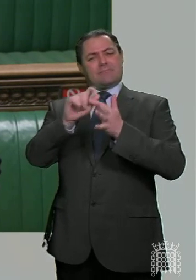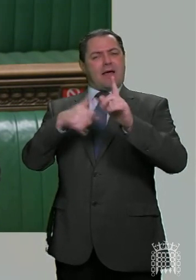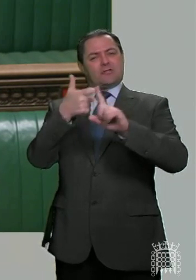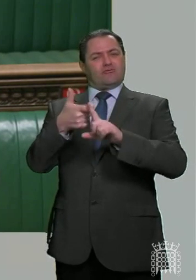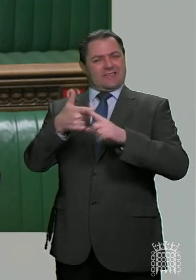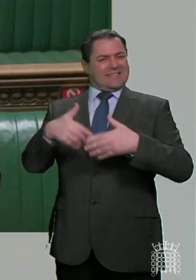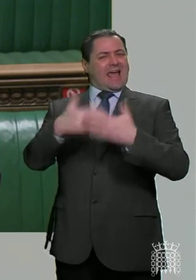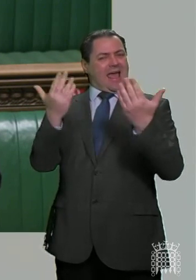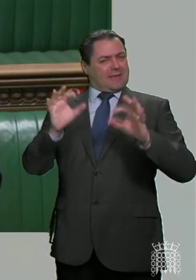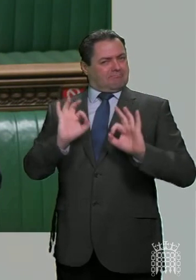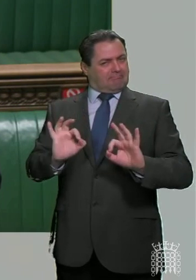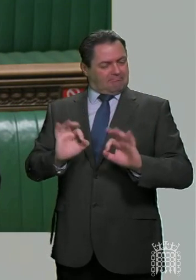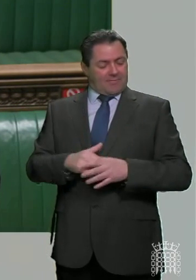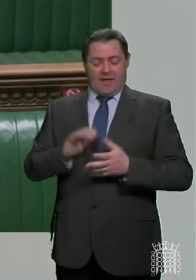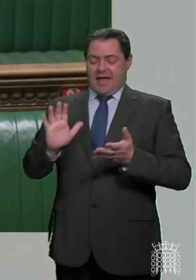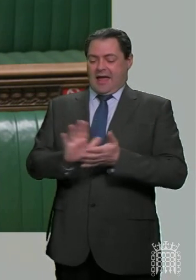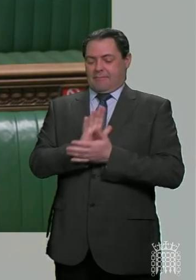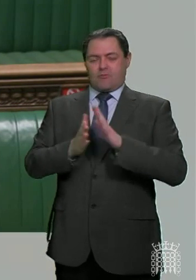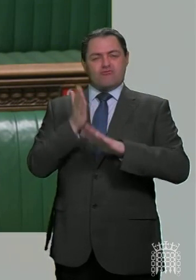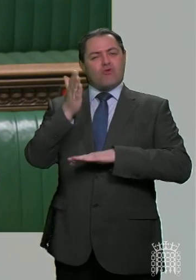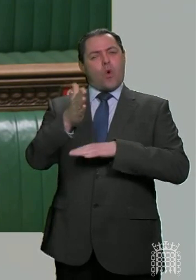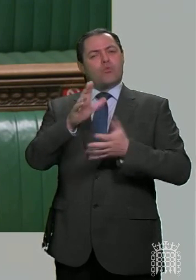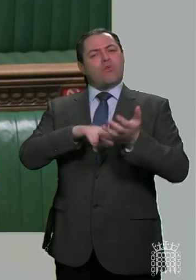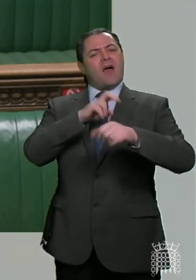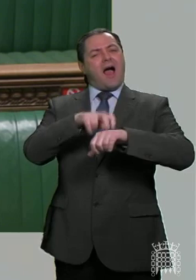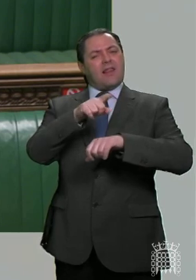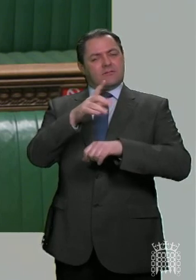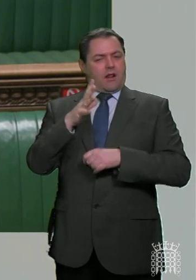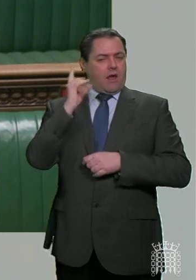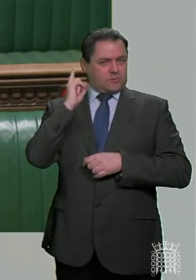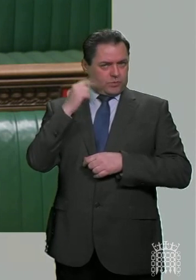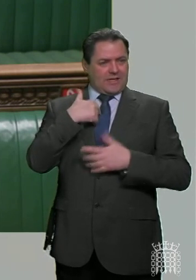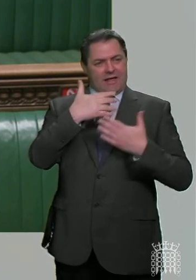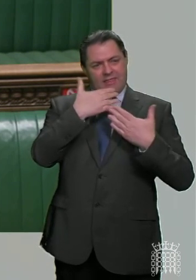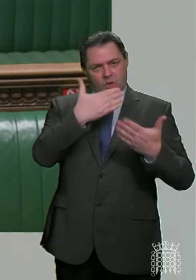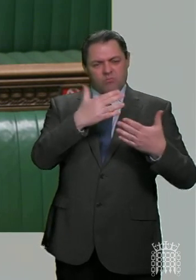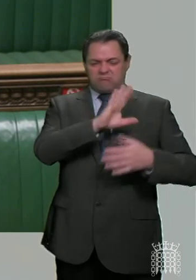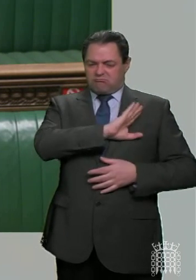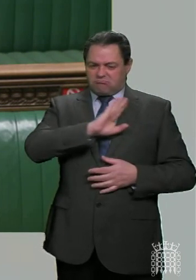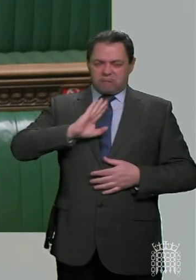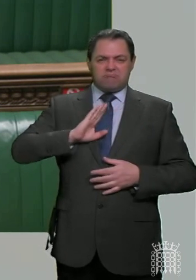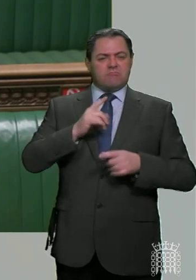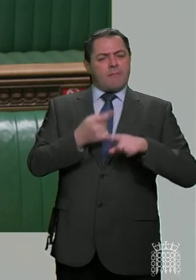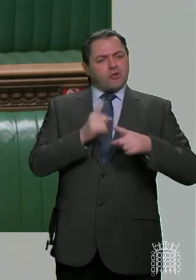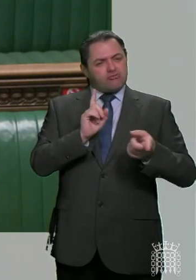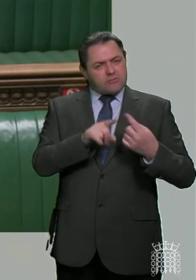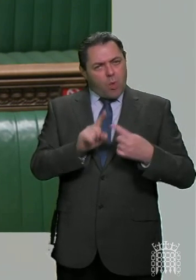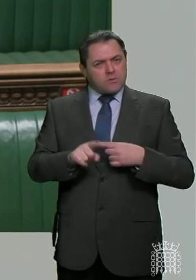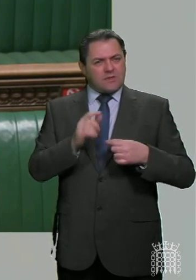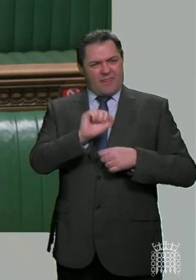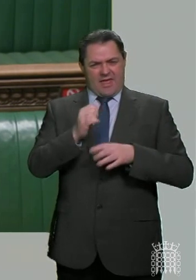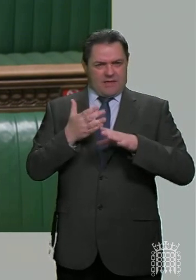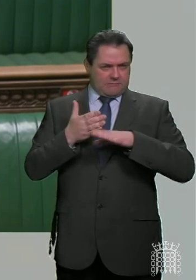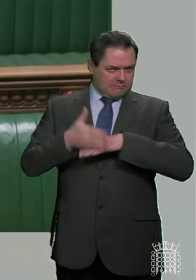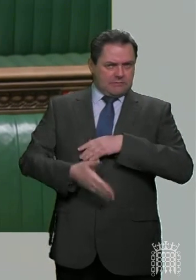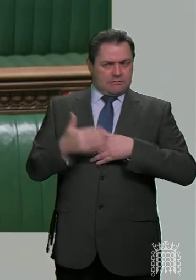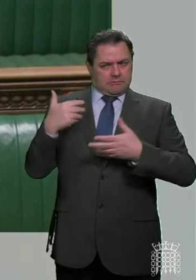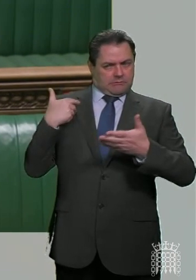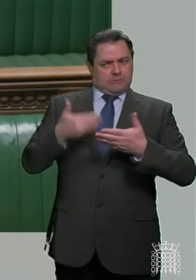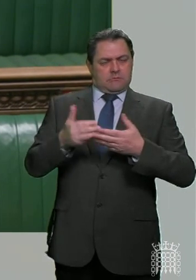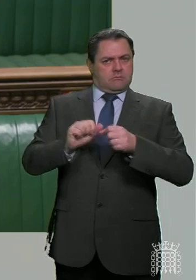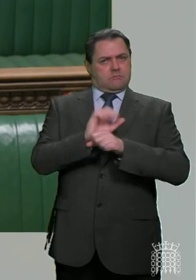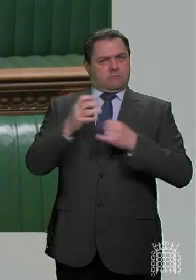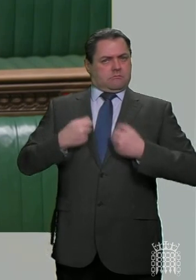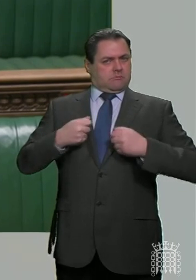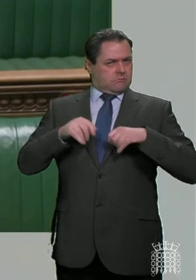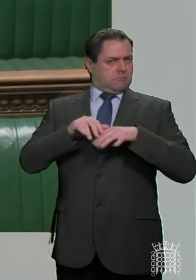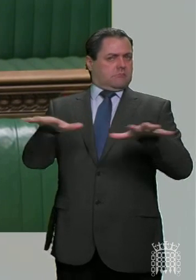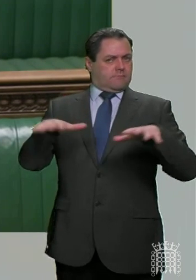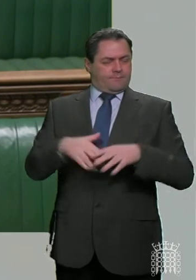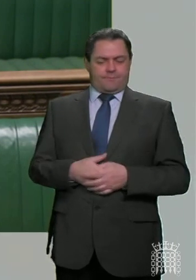I was delighted to visit Northern Ireland last week, where I was able to thank military and emergency response teams for their brilliant work throughout the covid-19 pandemic.